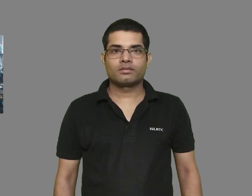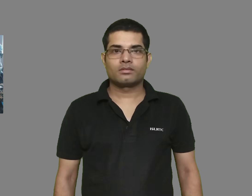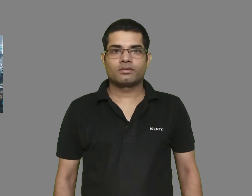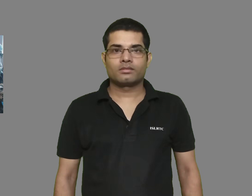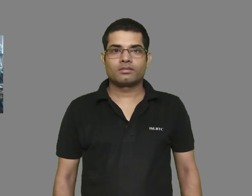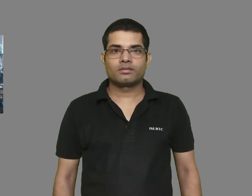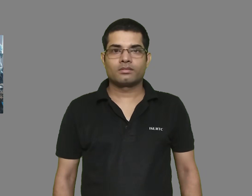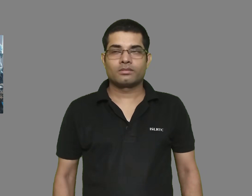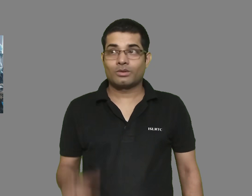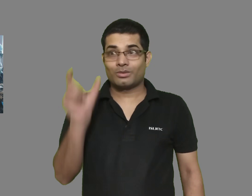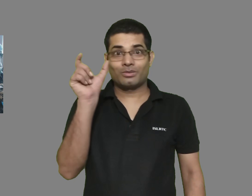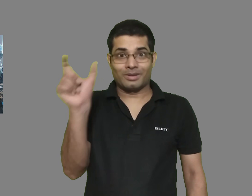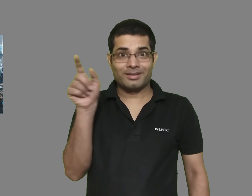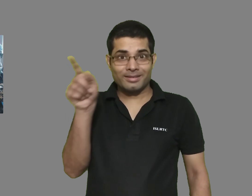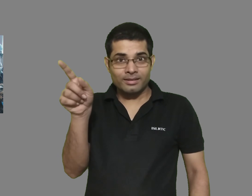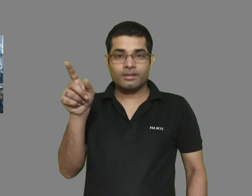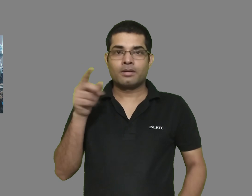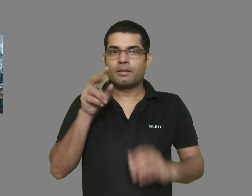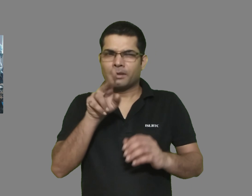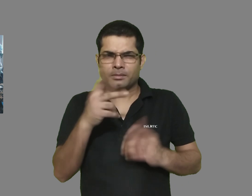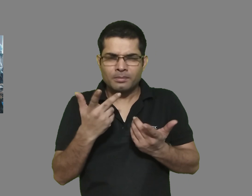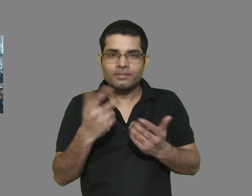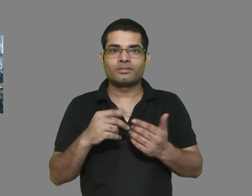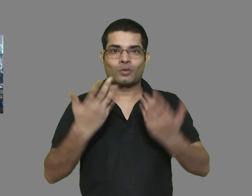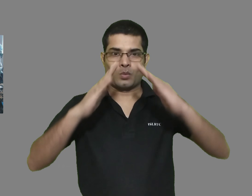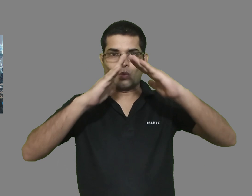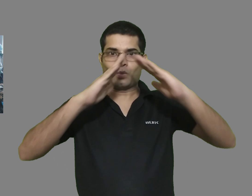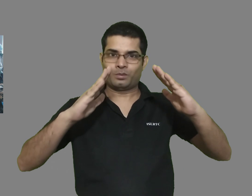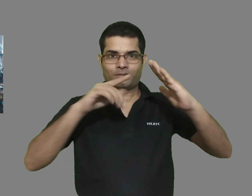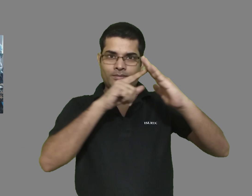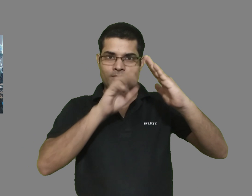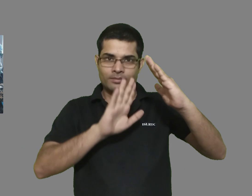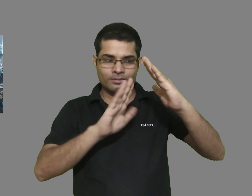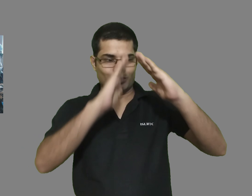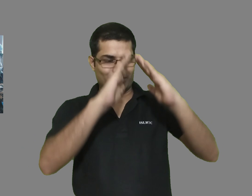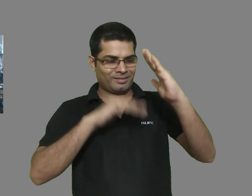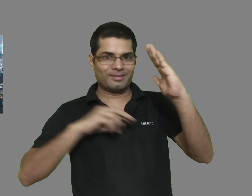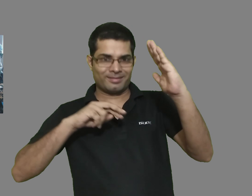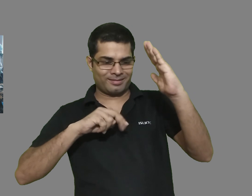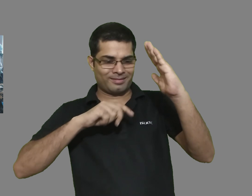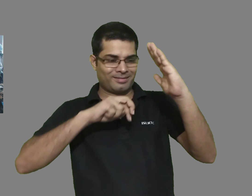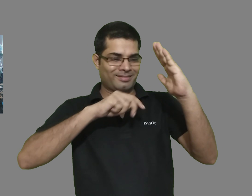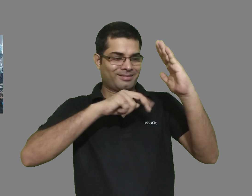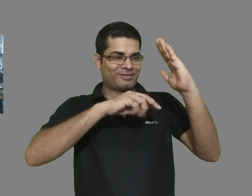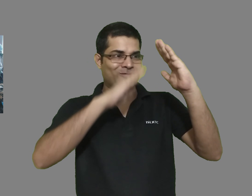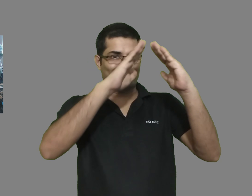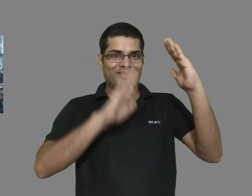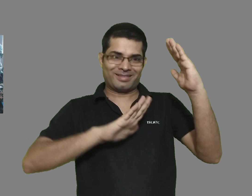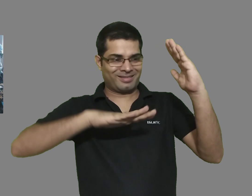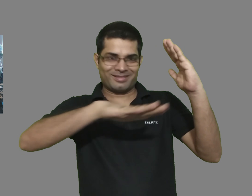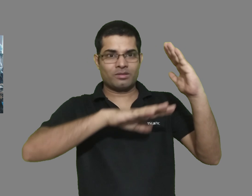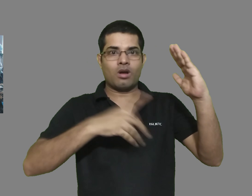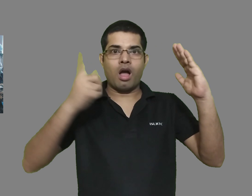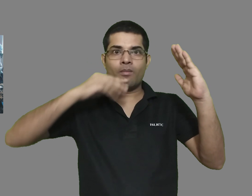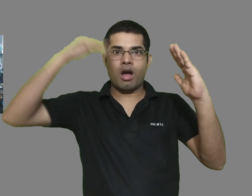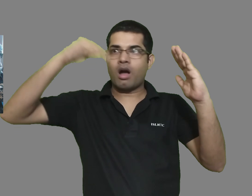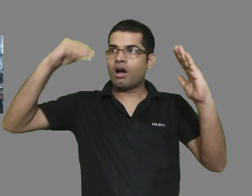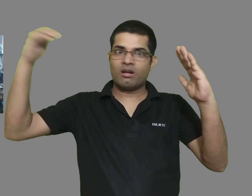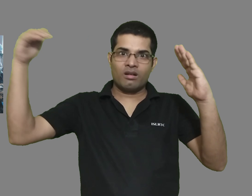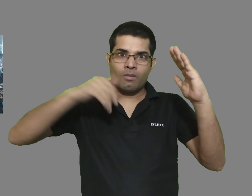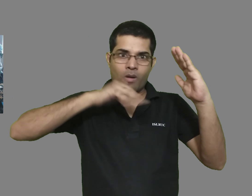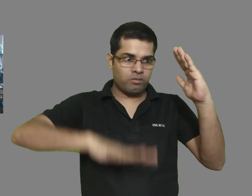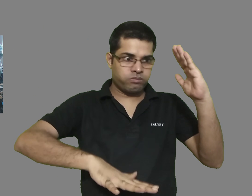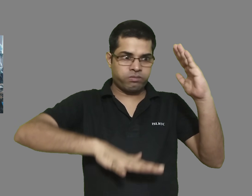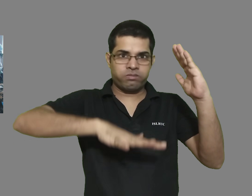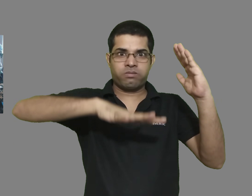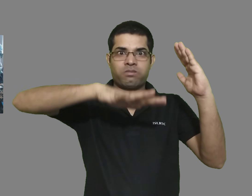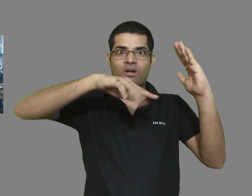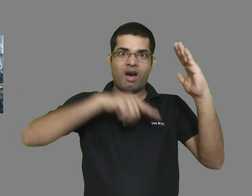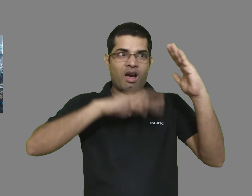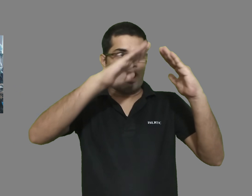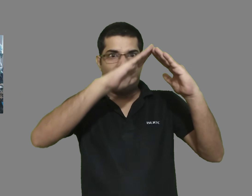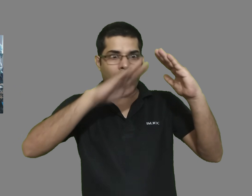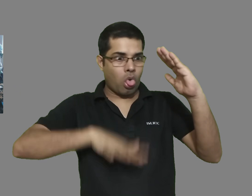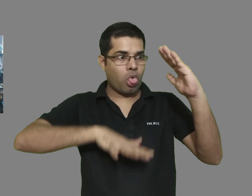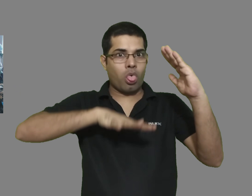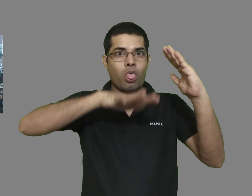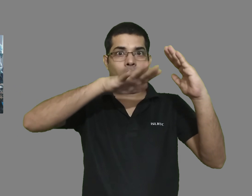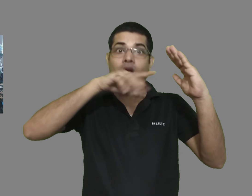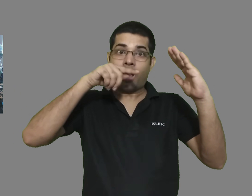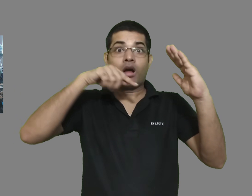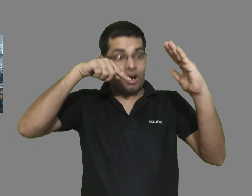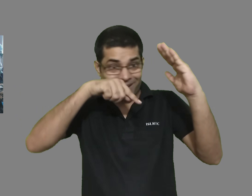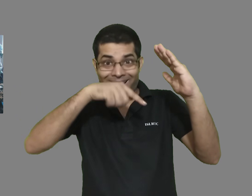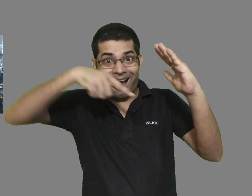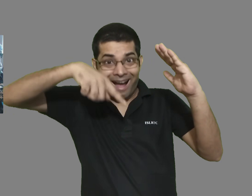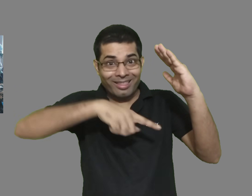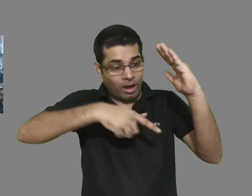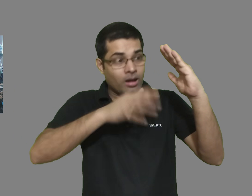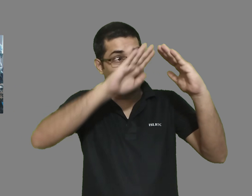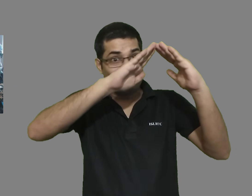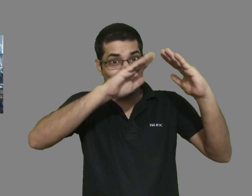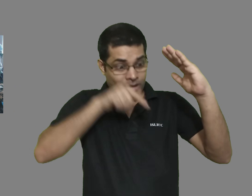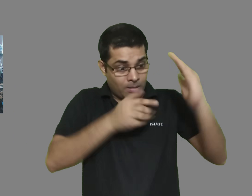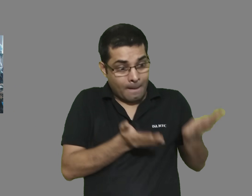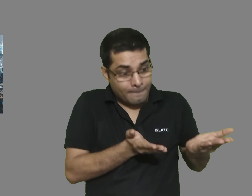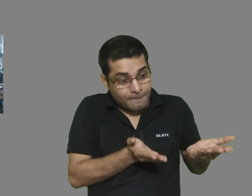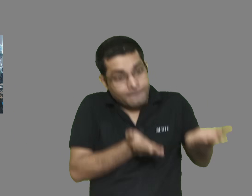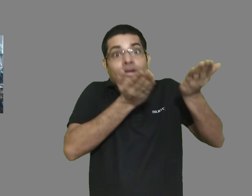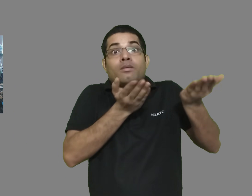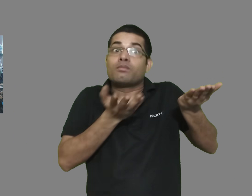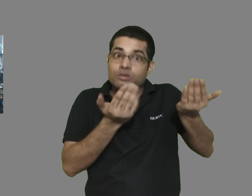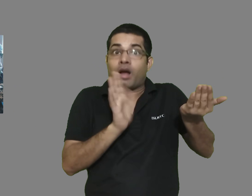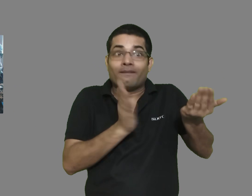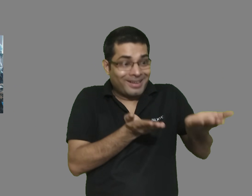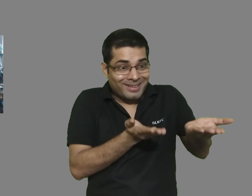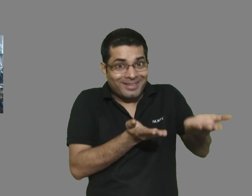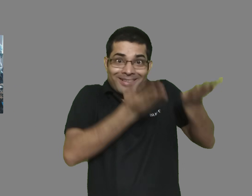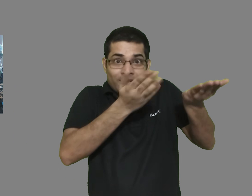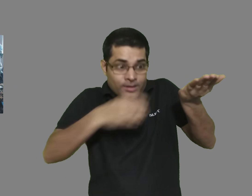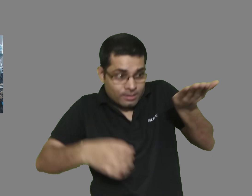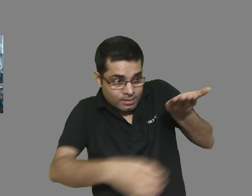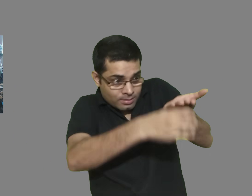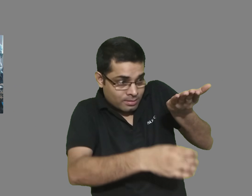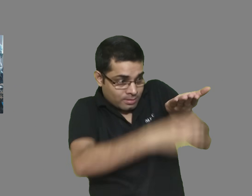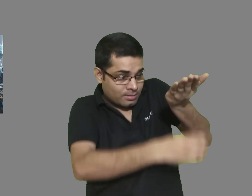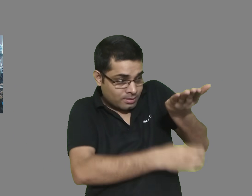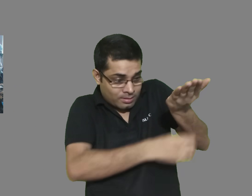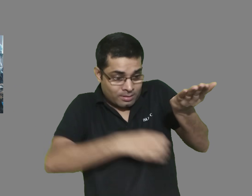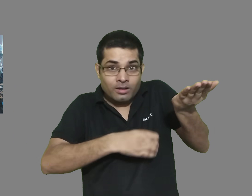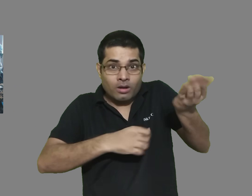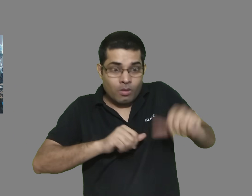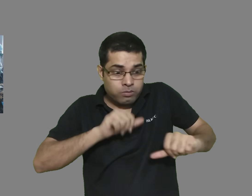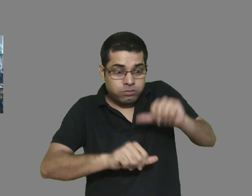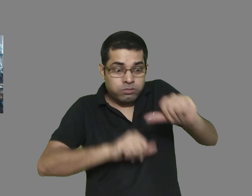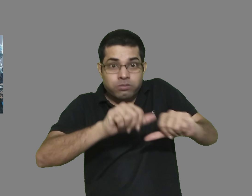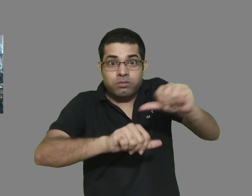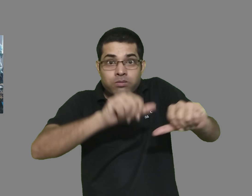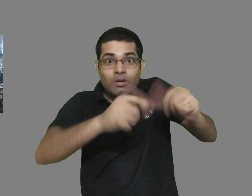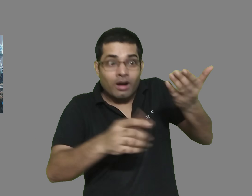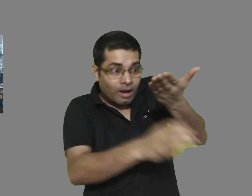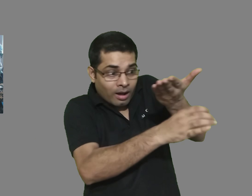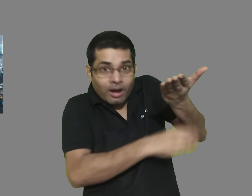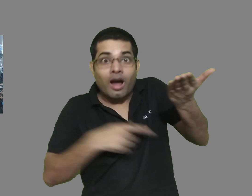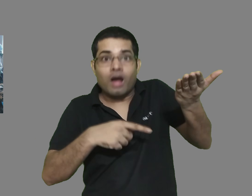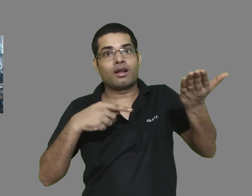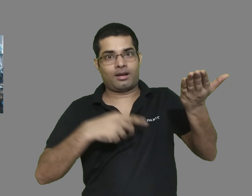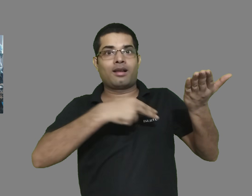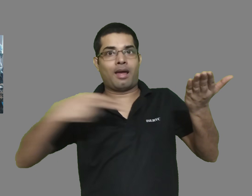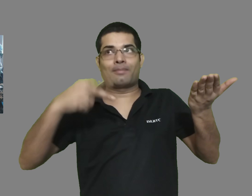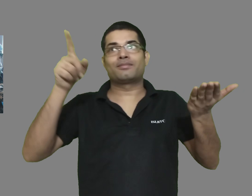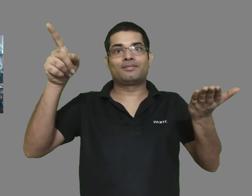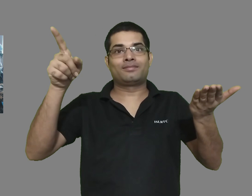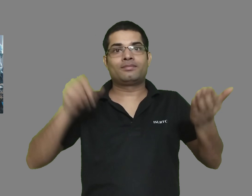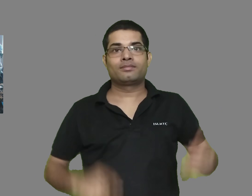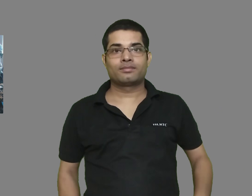Building Lifting Technique